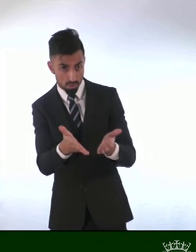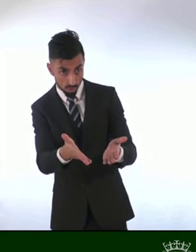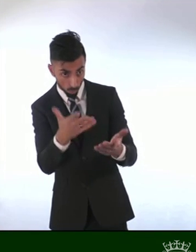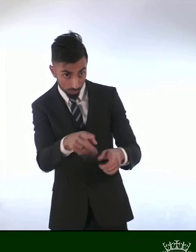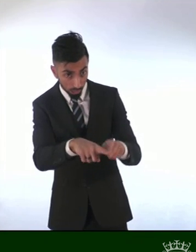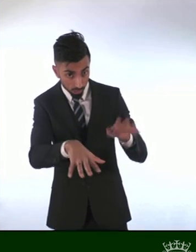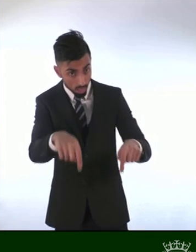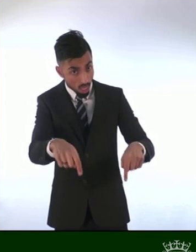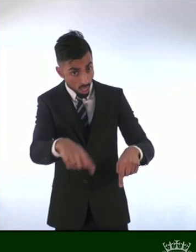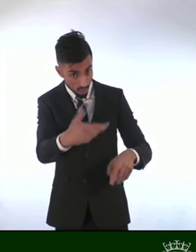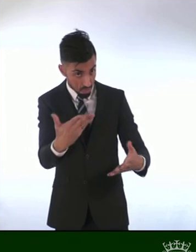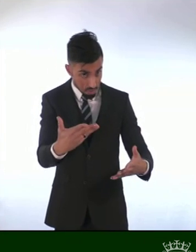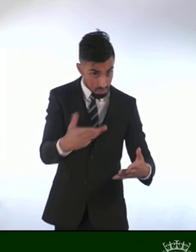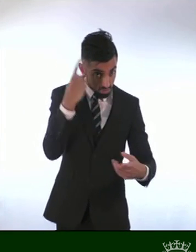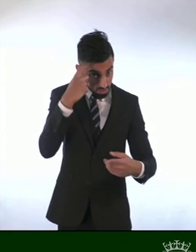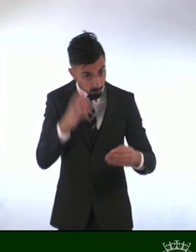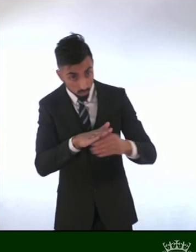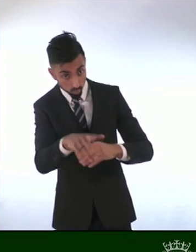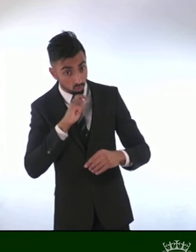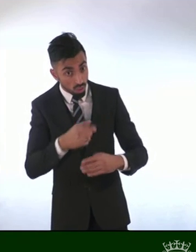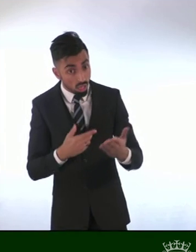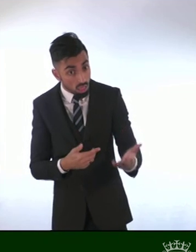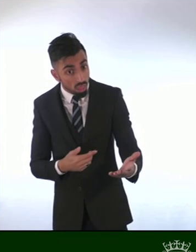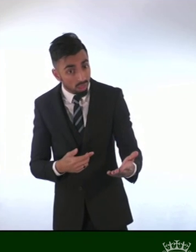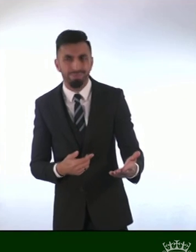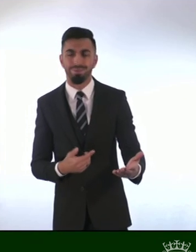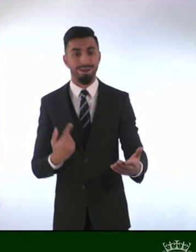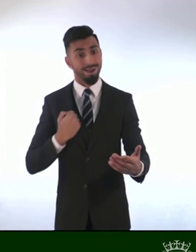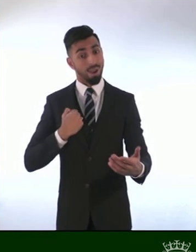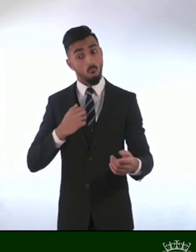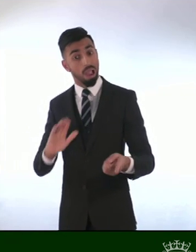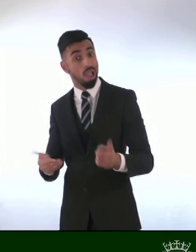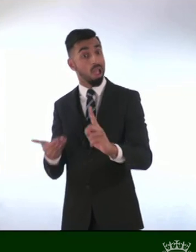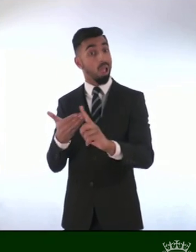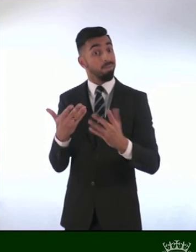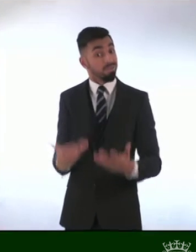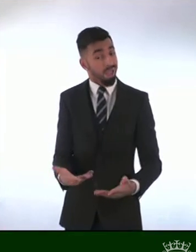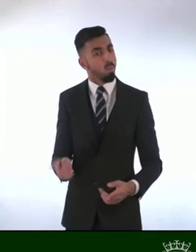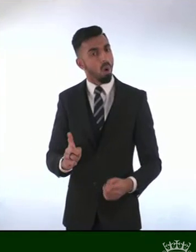Does he agree that the prize on this occasion must be the victory and not patents and profits?